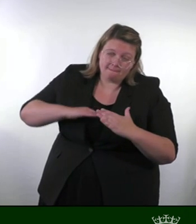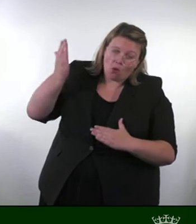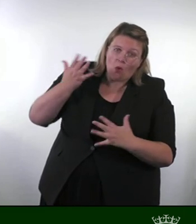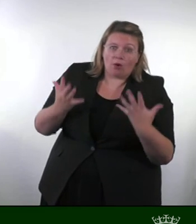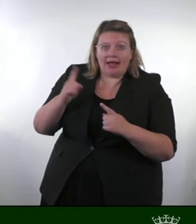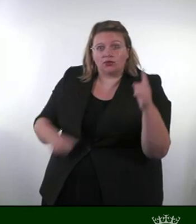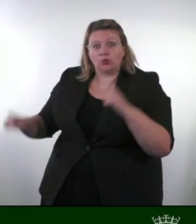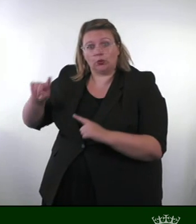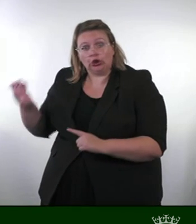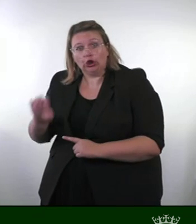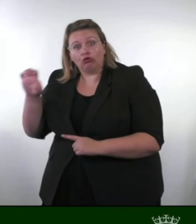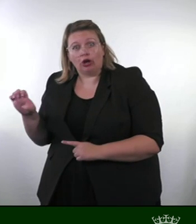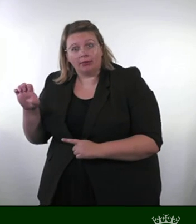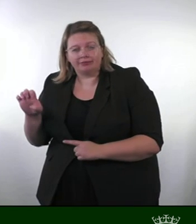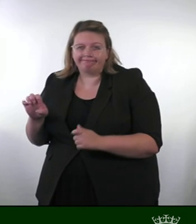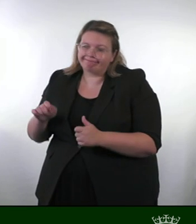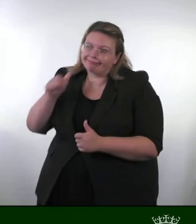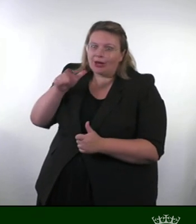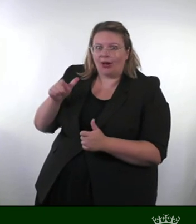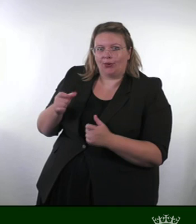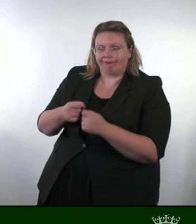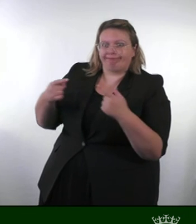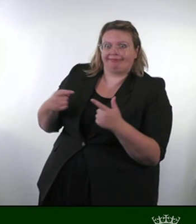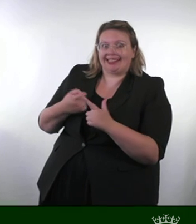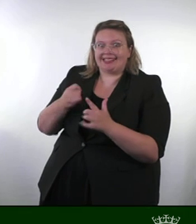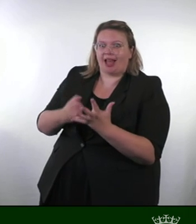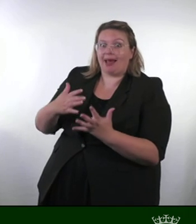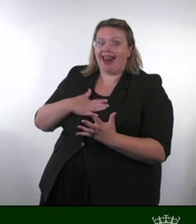He likes international comparisons.